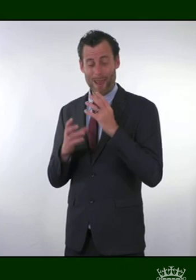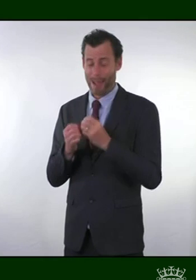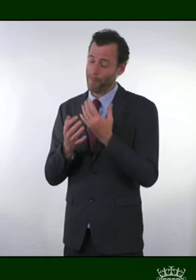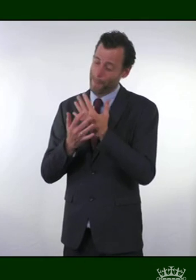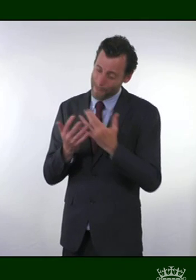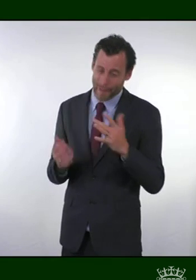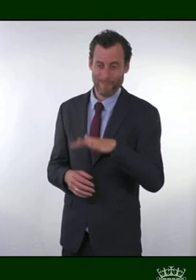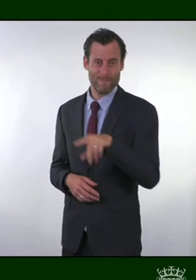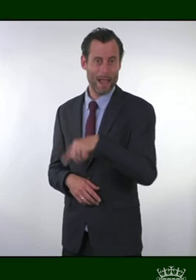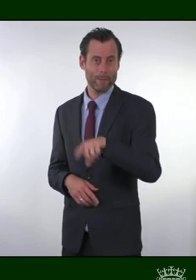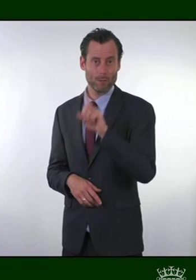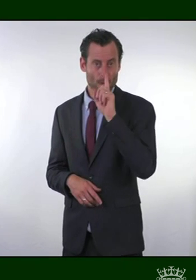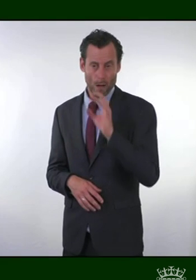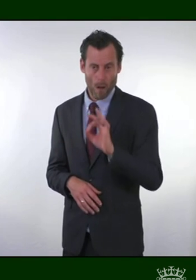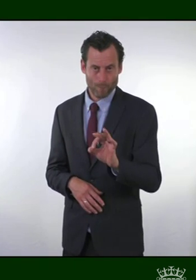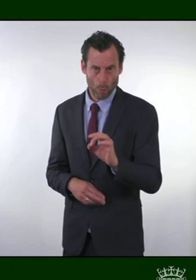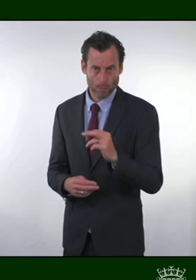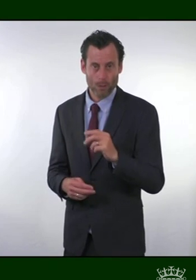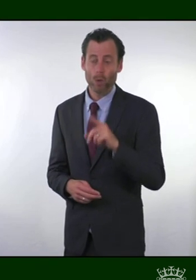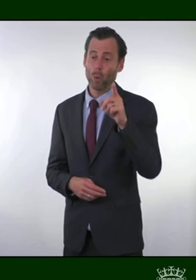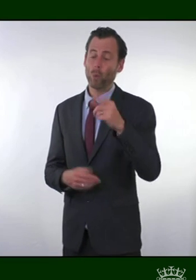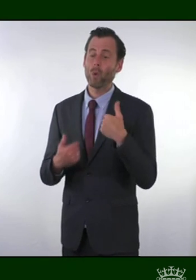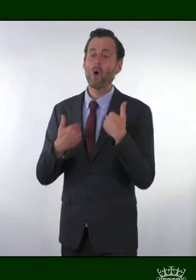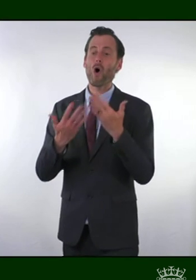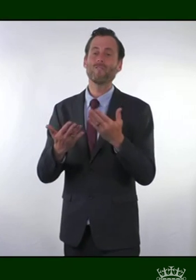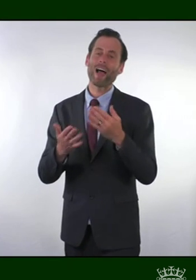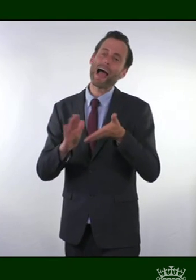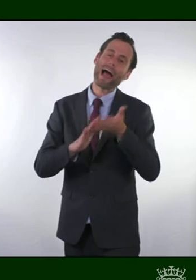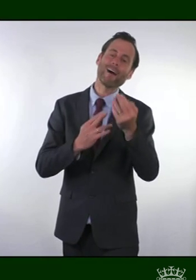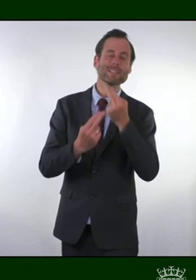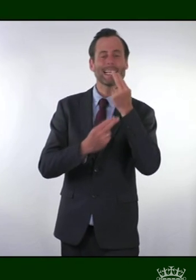These parents are not eating out. Some of these parents are barely eating at all.